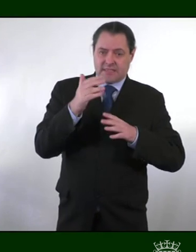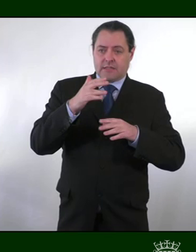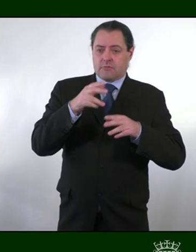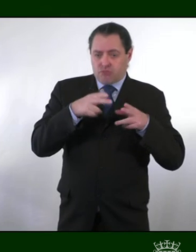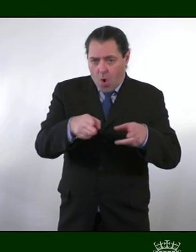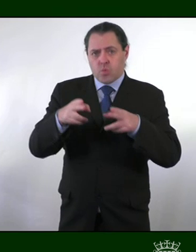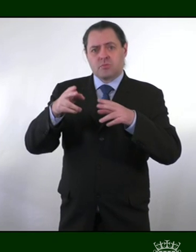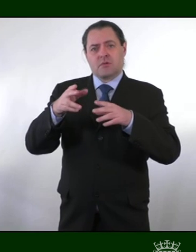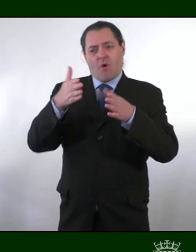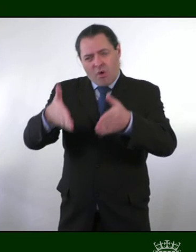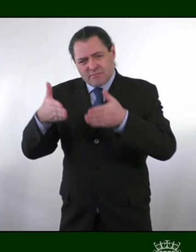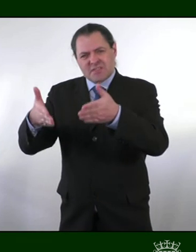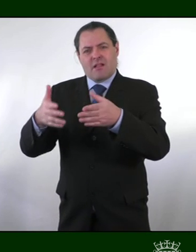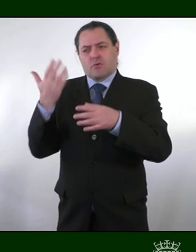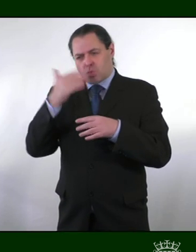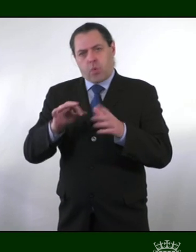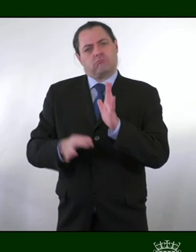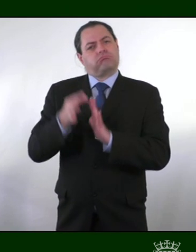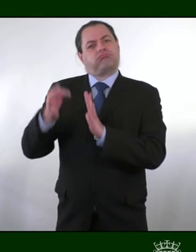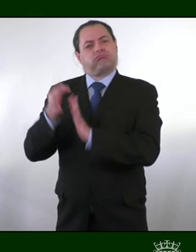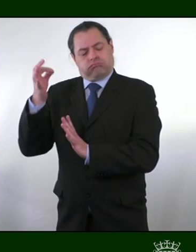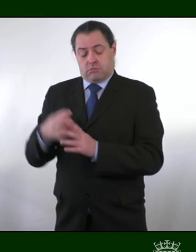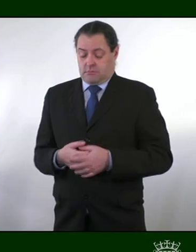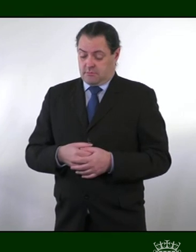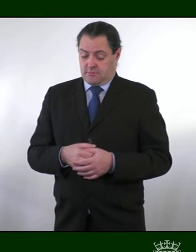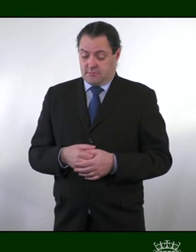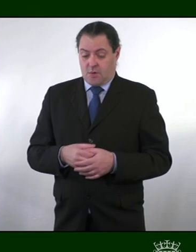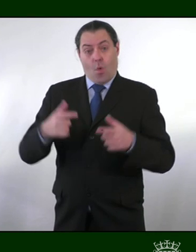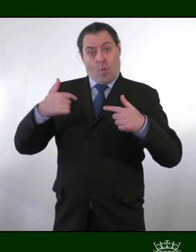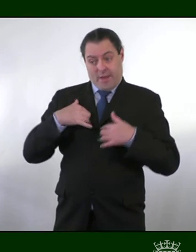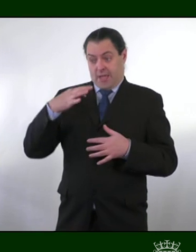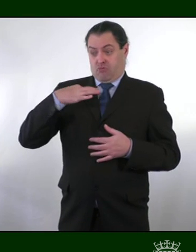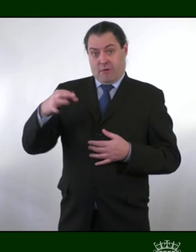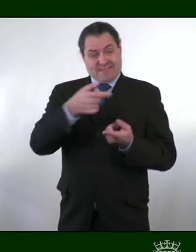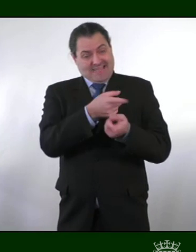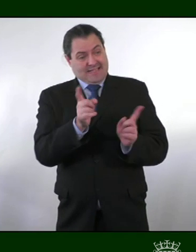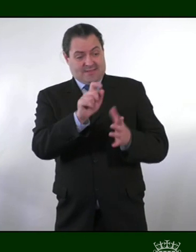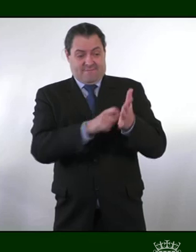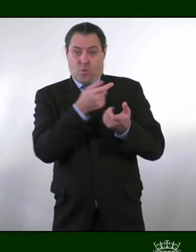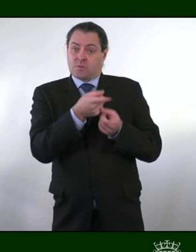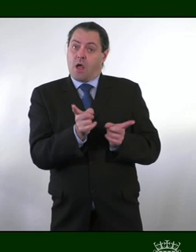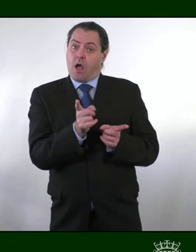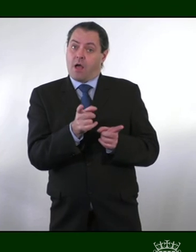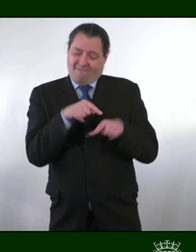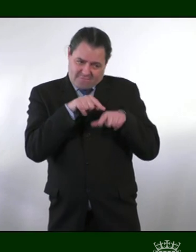We in this House are all answerable to the people we represent, and it is in their interests that we serve.